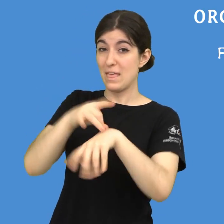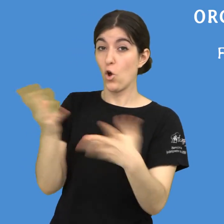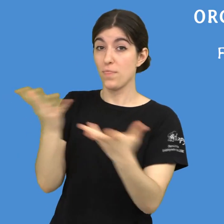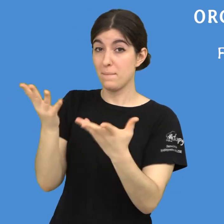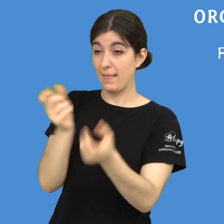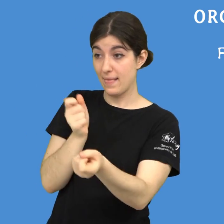urgente